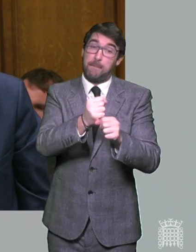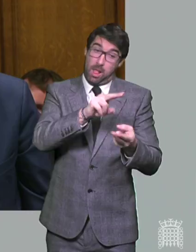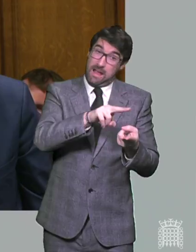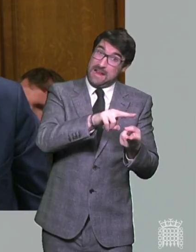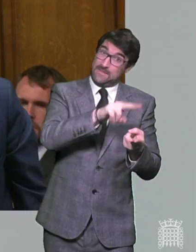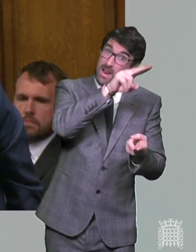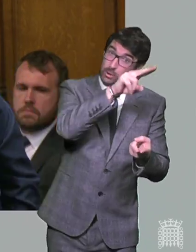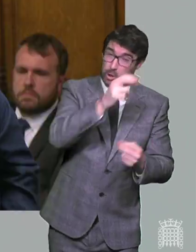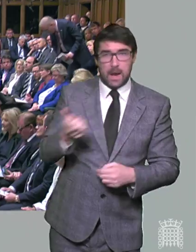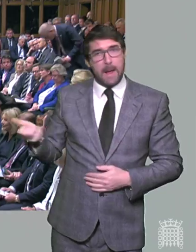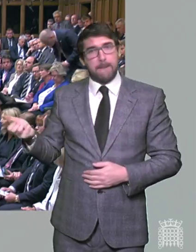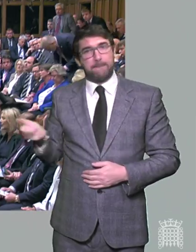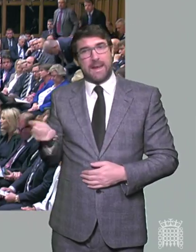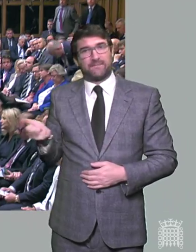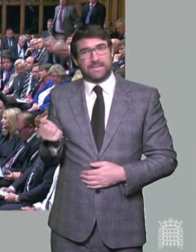Will she do that?